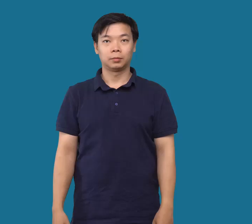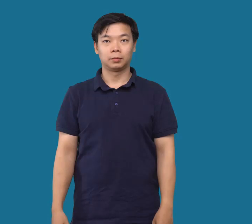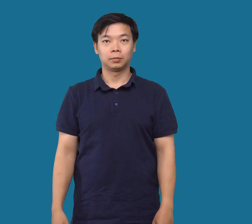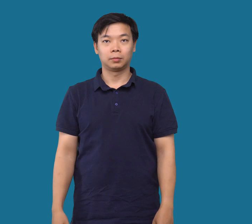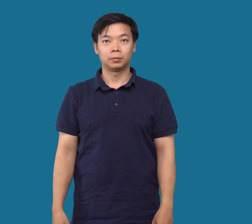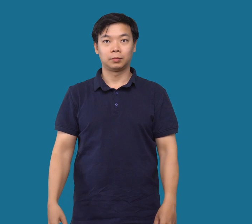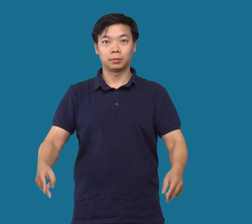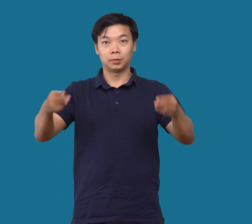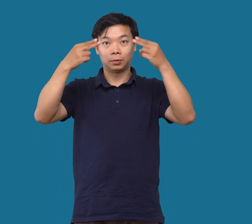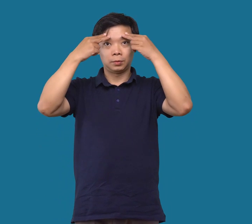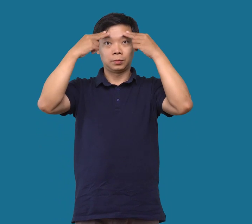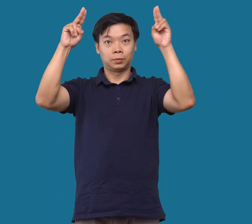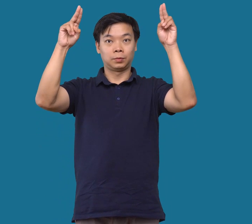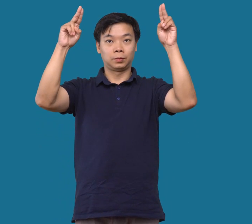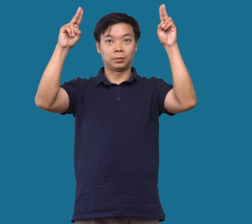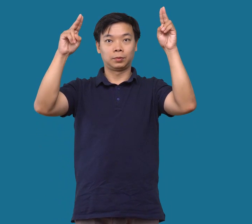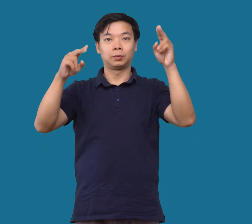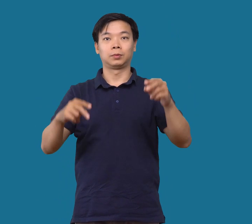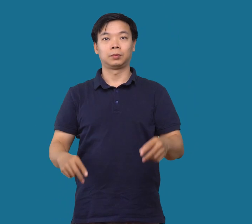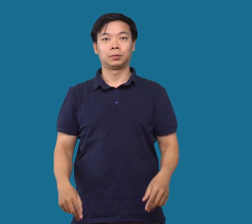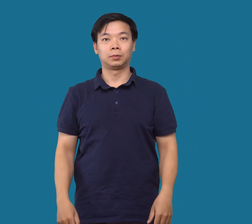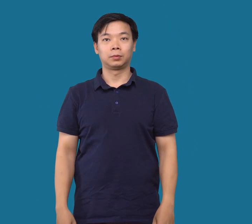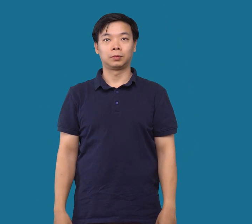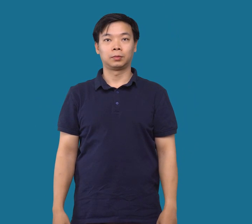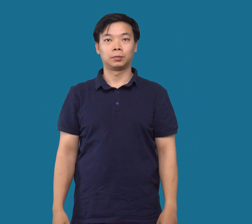chủ tịch